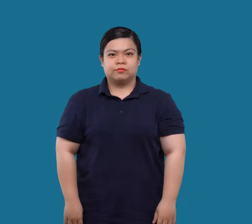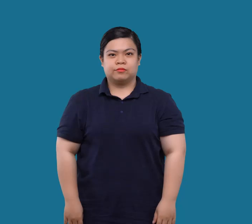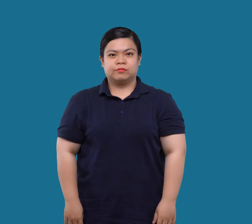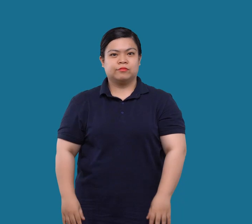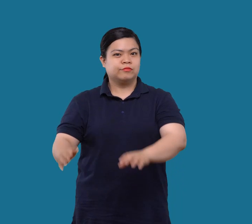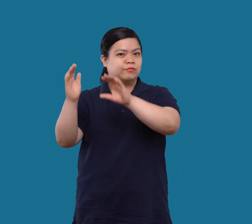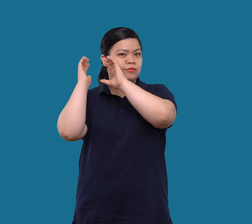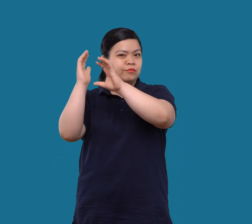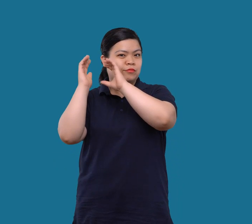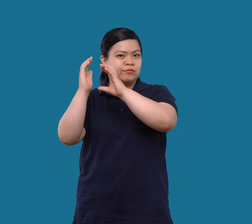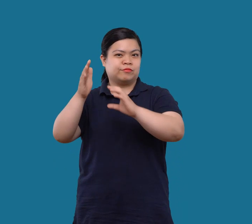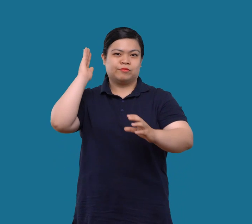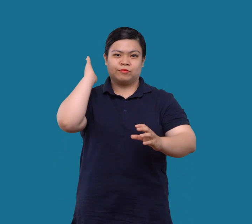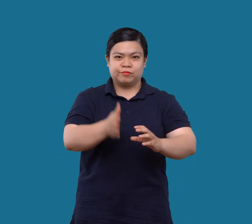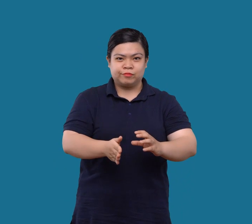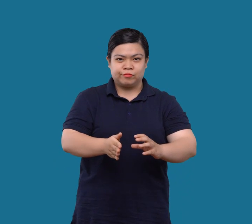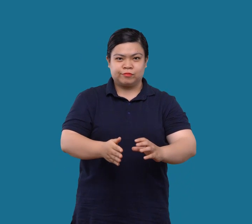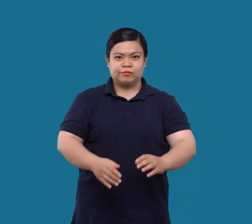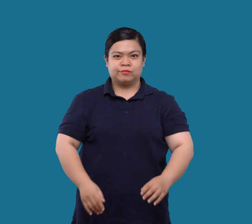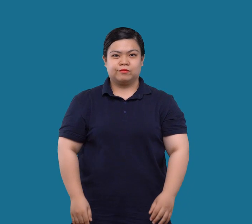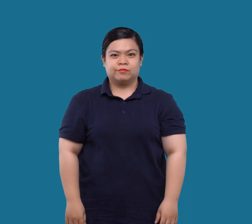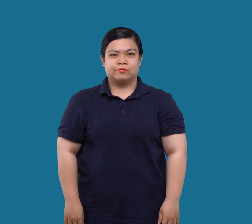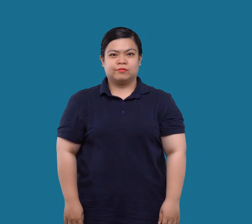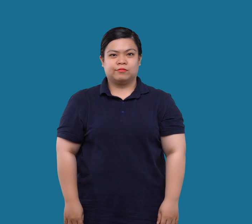quả dừa